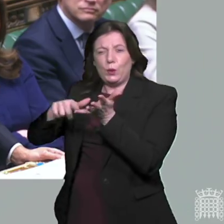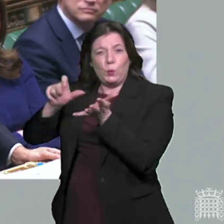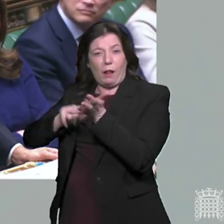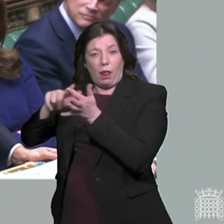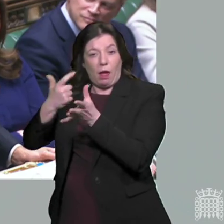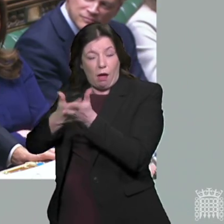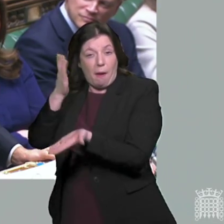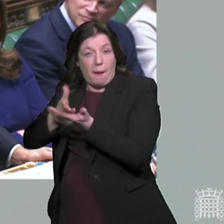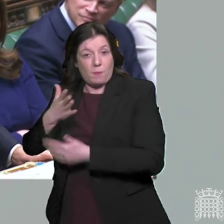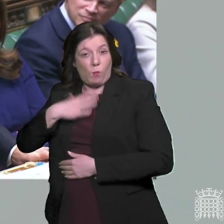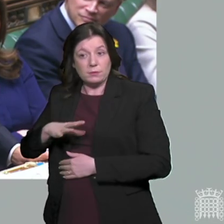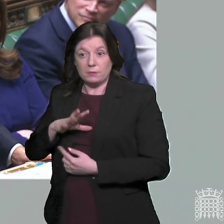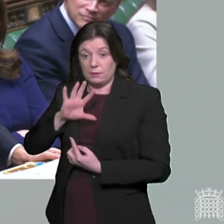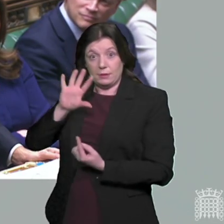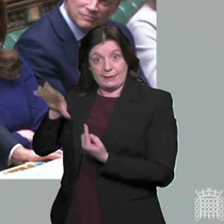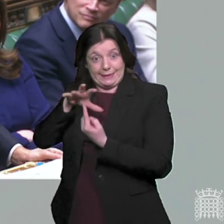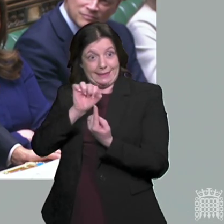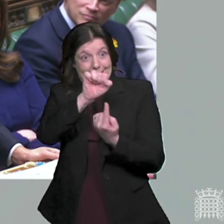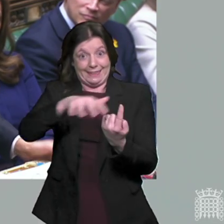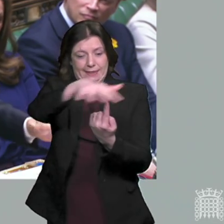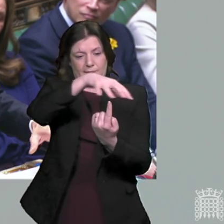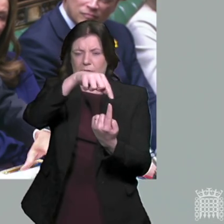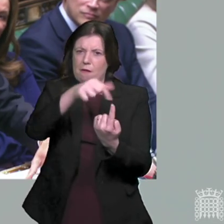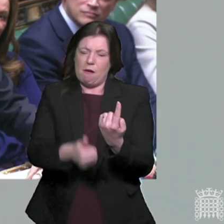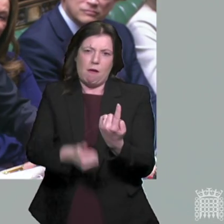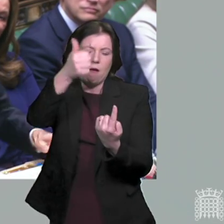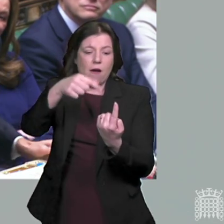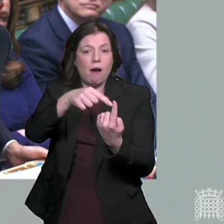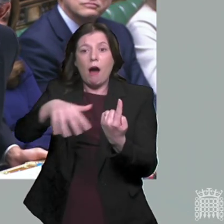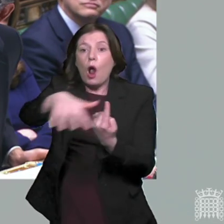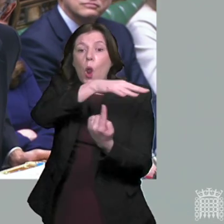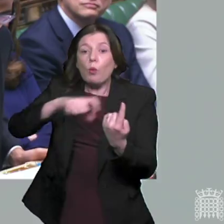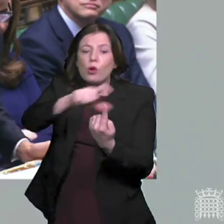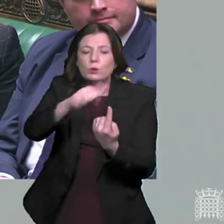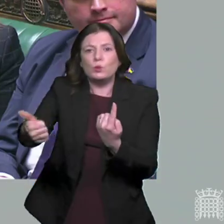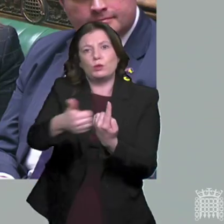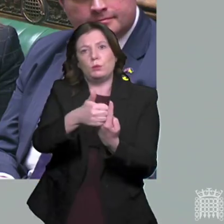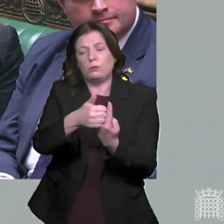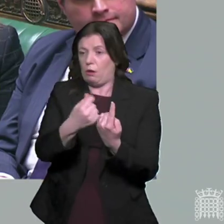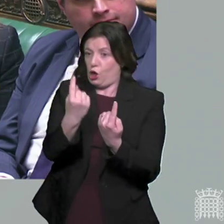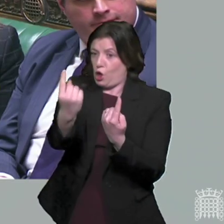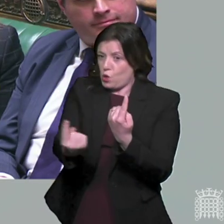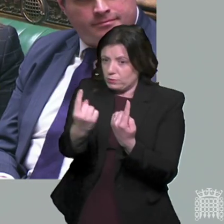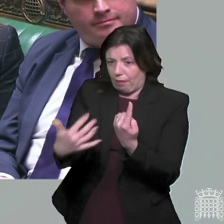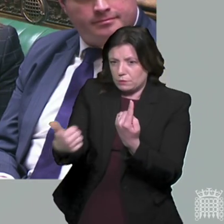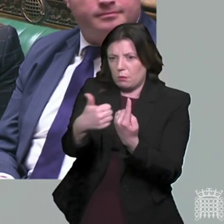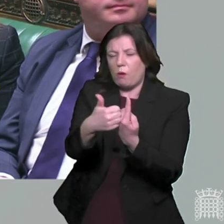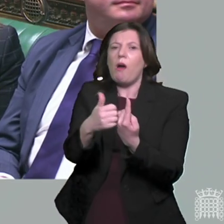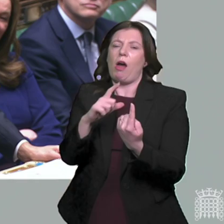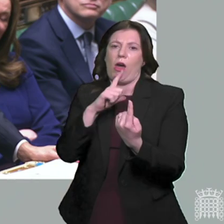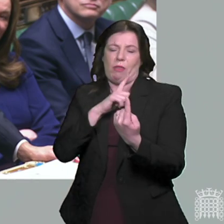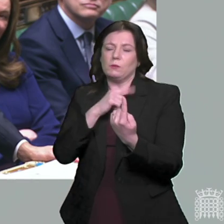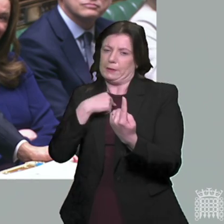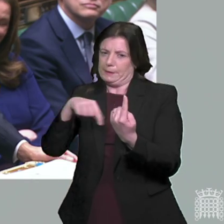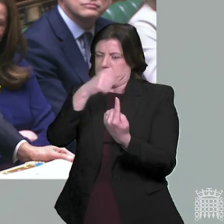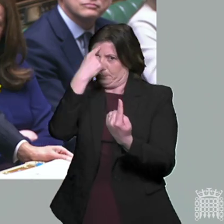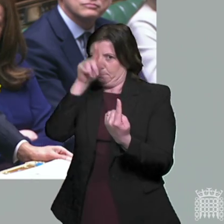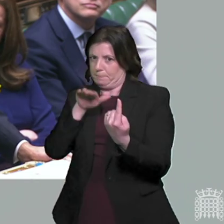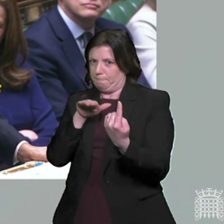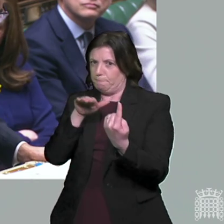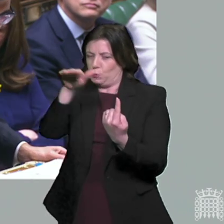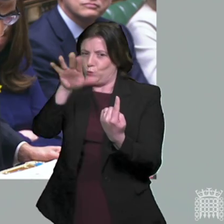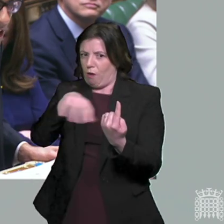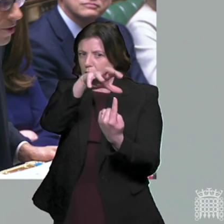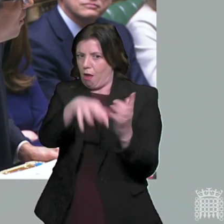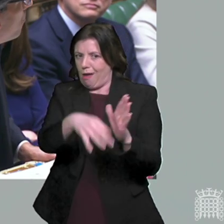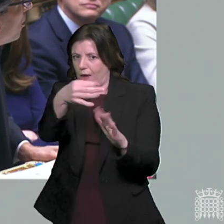Wylfa remains one of the best nuclear sites in the UK, and the strong support from the local community, and indeed my honourable Friend, makes it an attractive site for the UK’s nuclear revival.